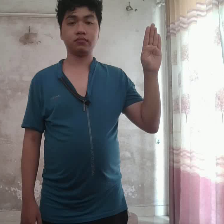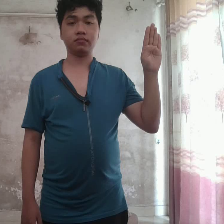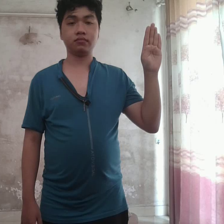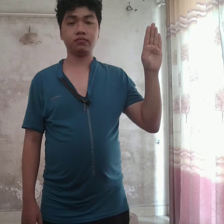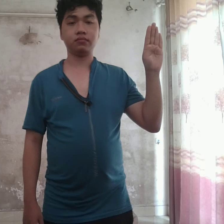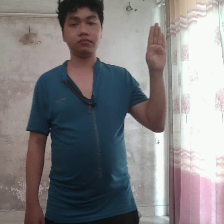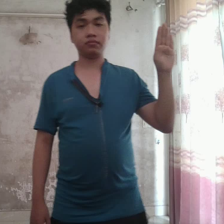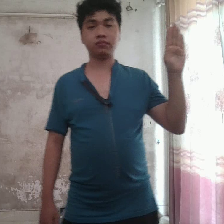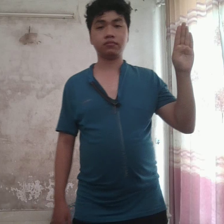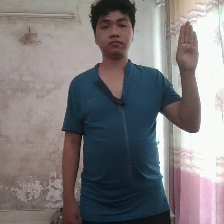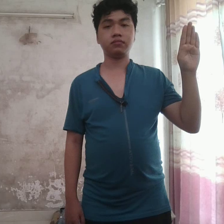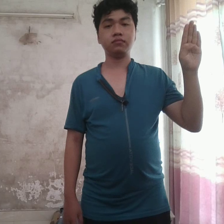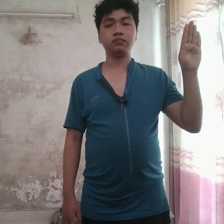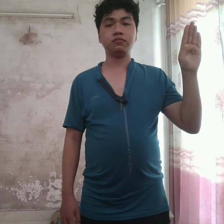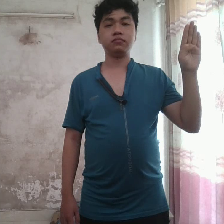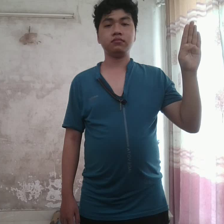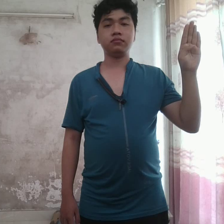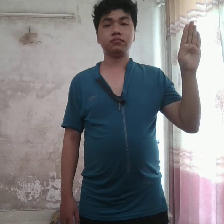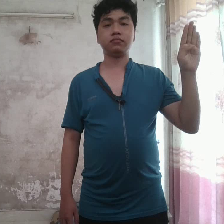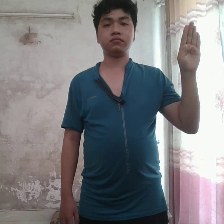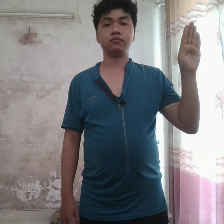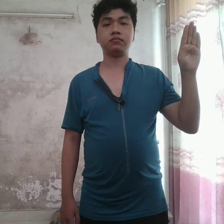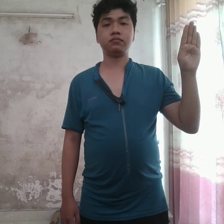b